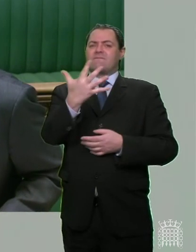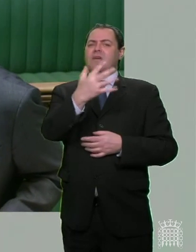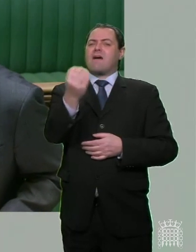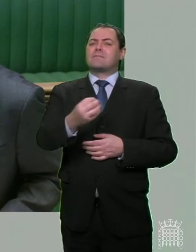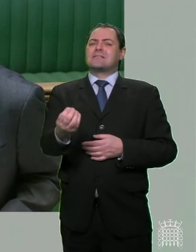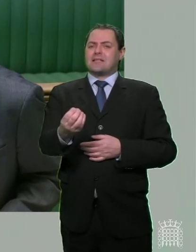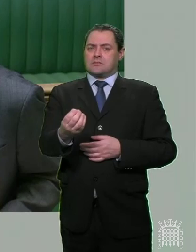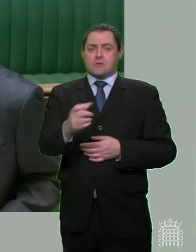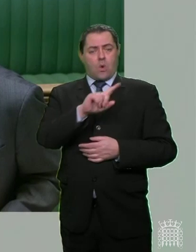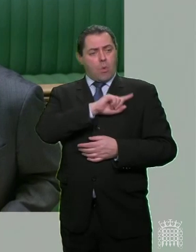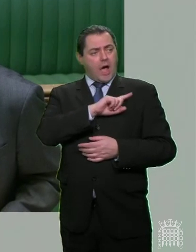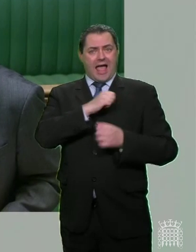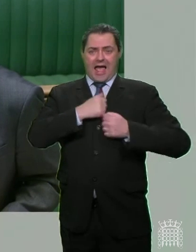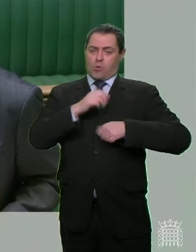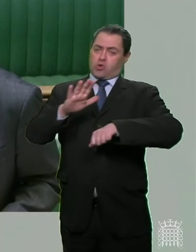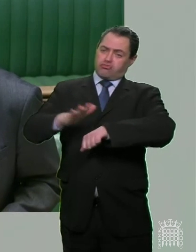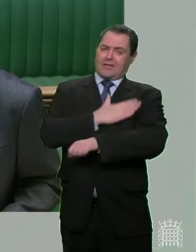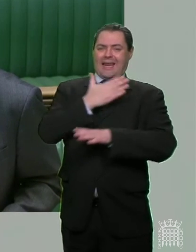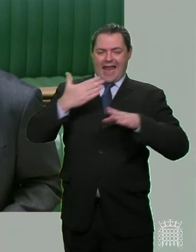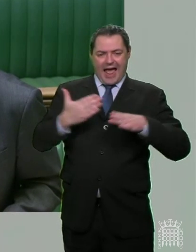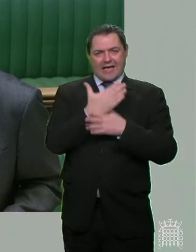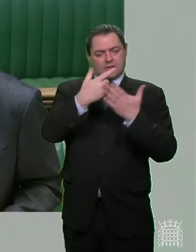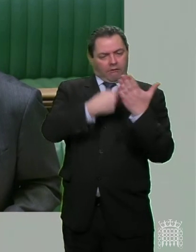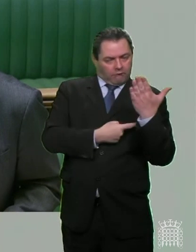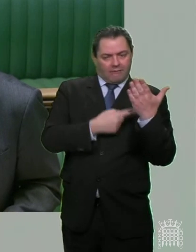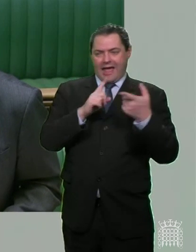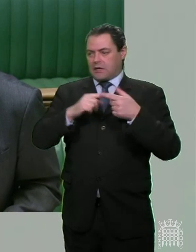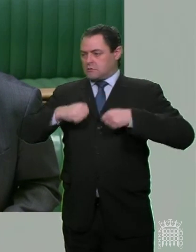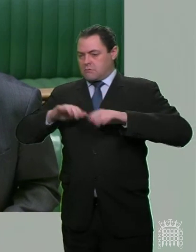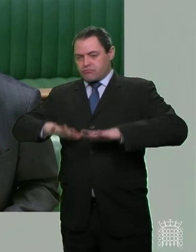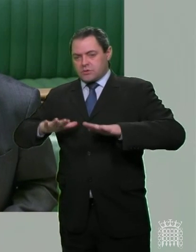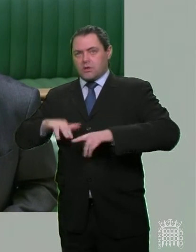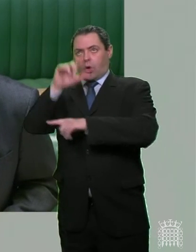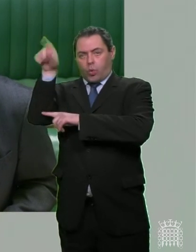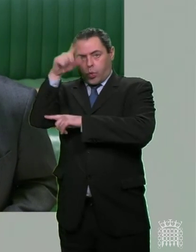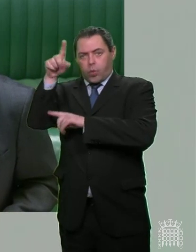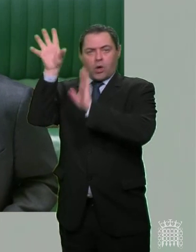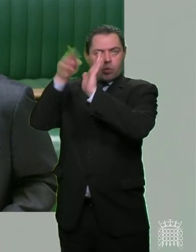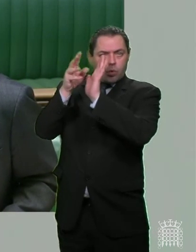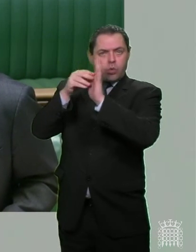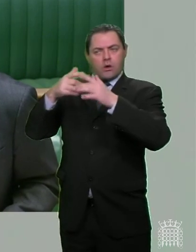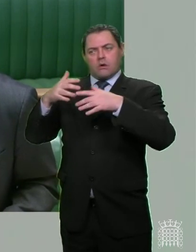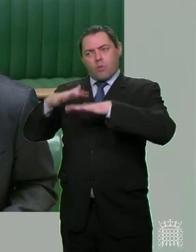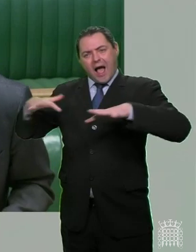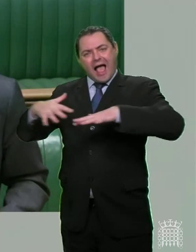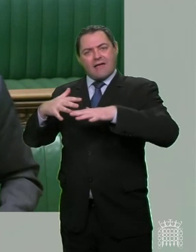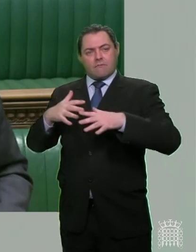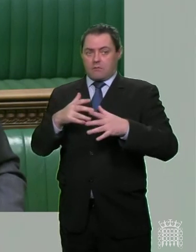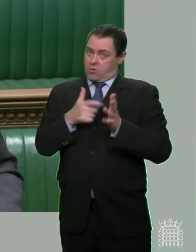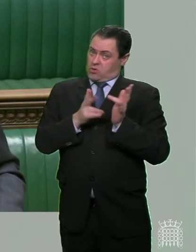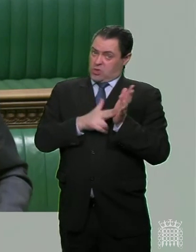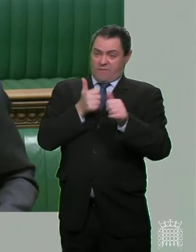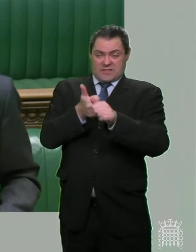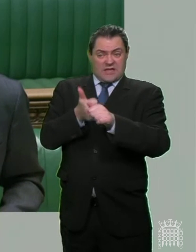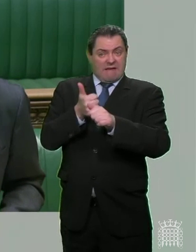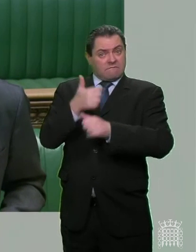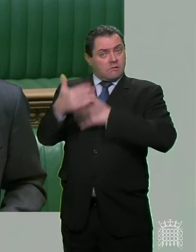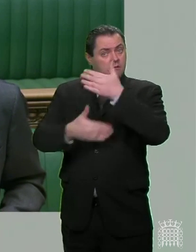That is thanks to the green, active, technologically optimistic policies driven by Conservative Governments, and I am very proud of it.